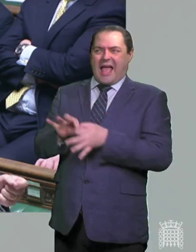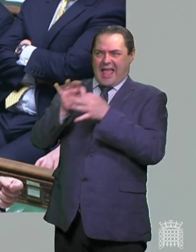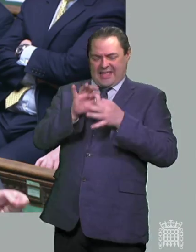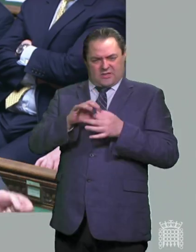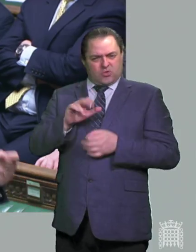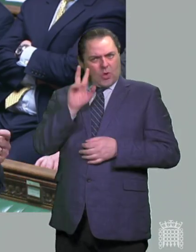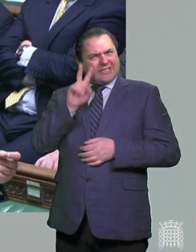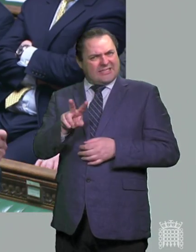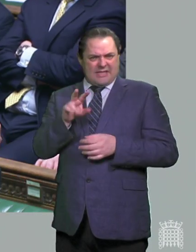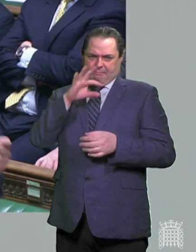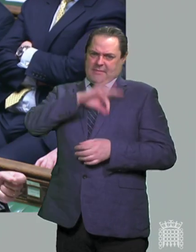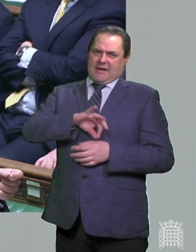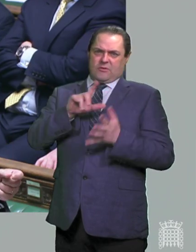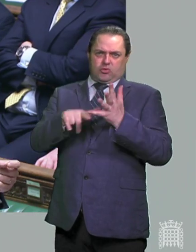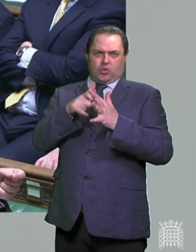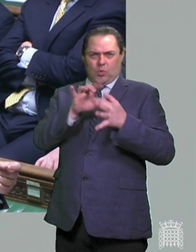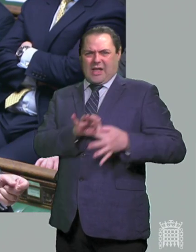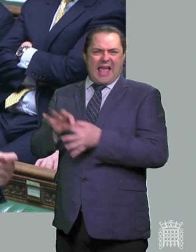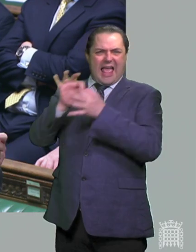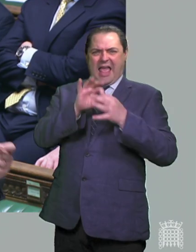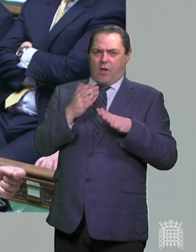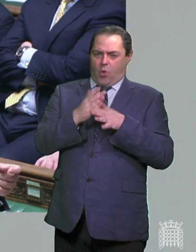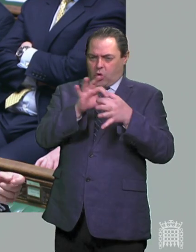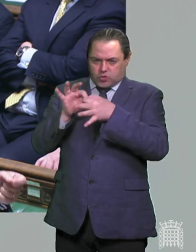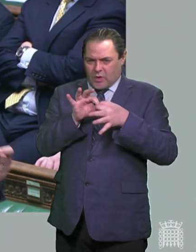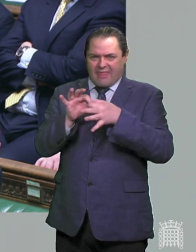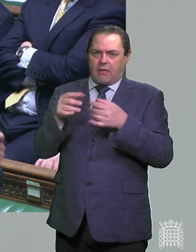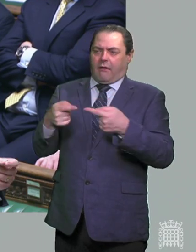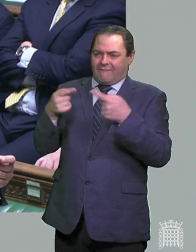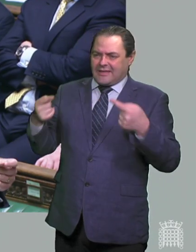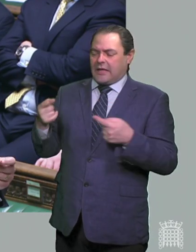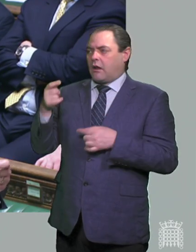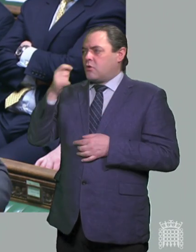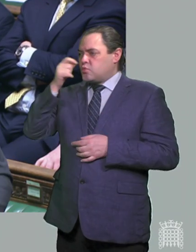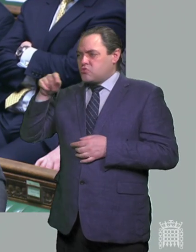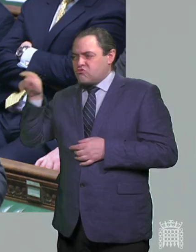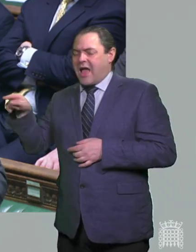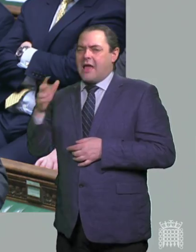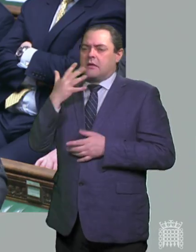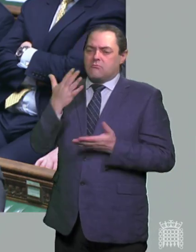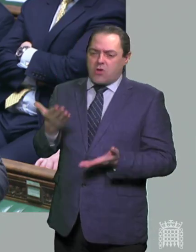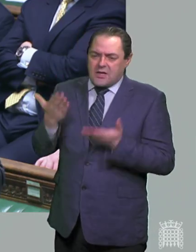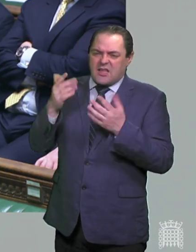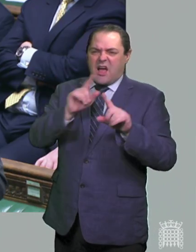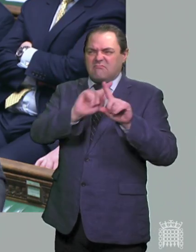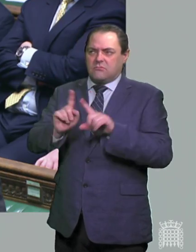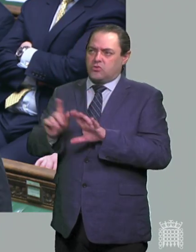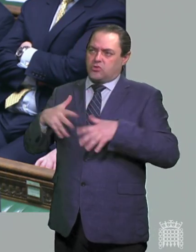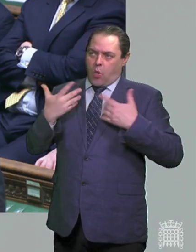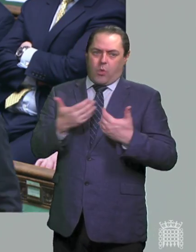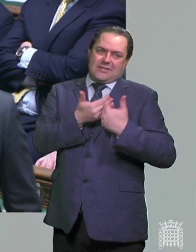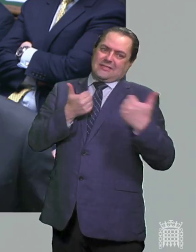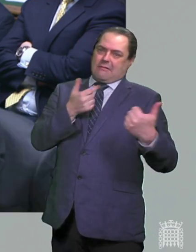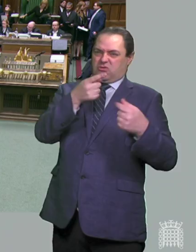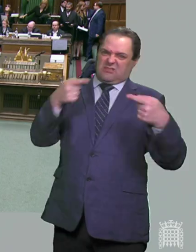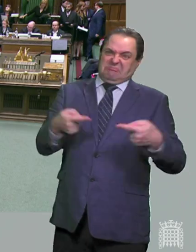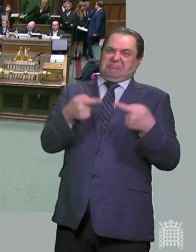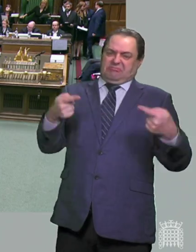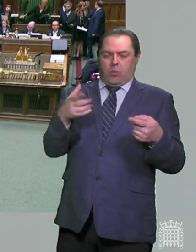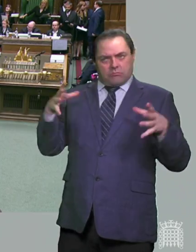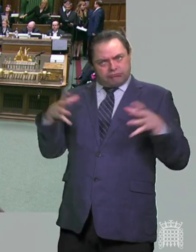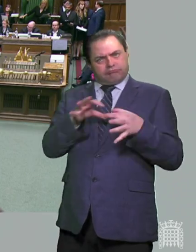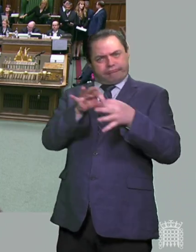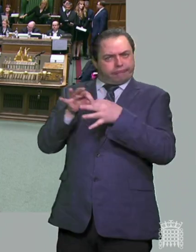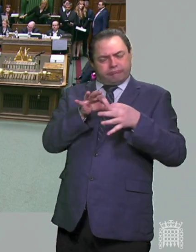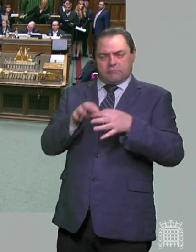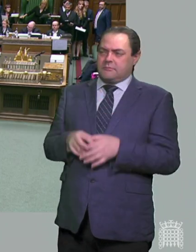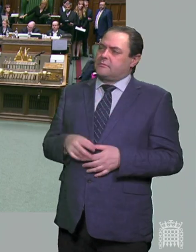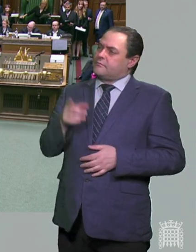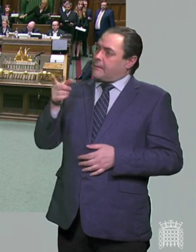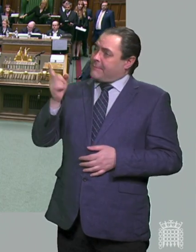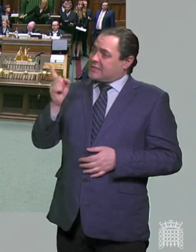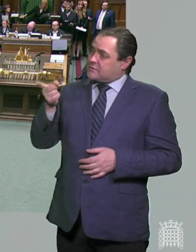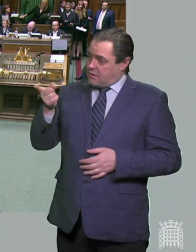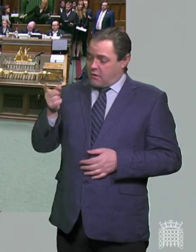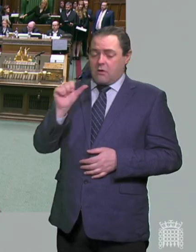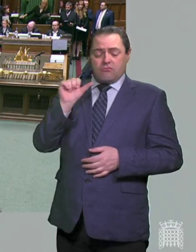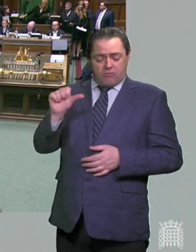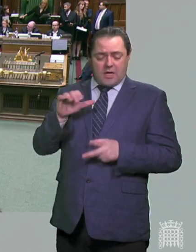seeing the advantages of working together as we face challenges such as the war in Ukraine and the cost of living crisis, rather than following the separatists’ path of division?